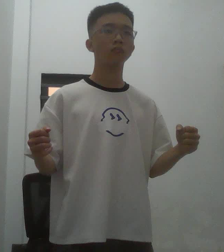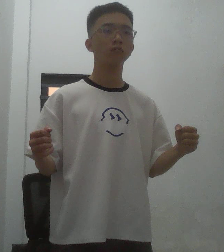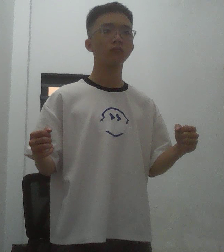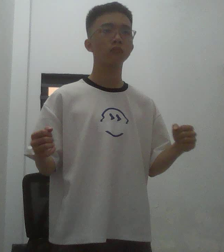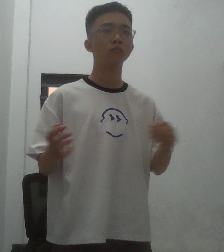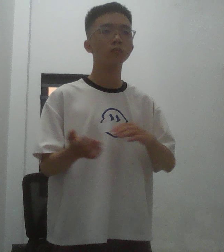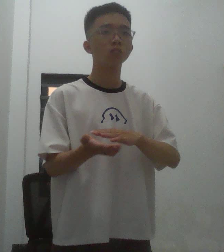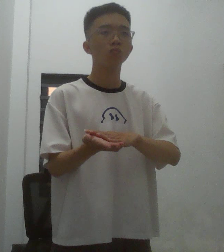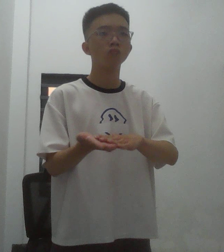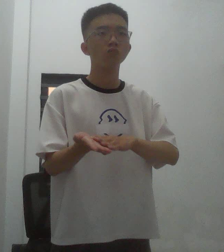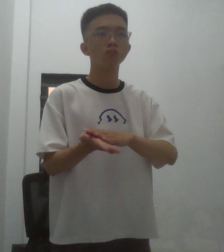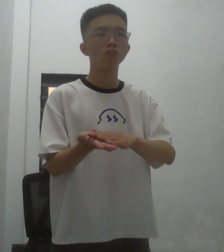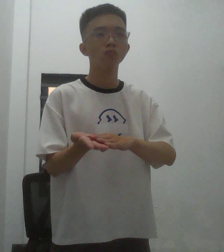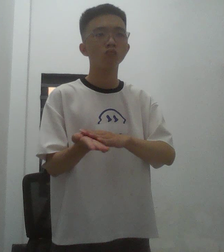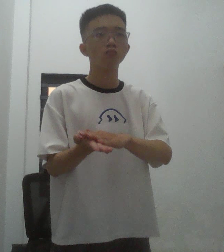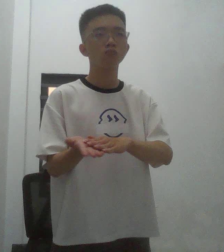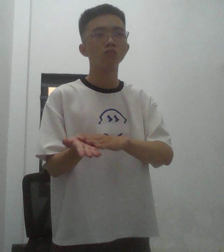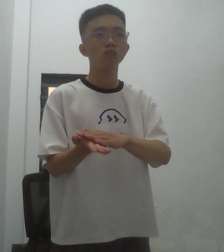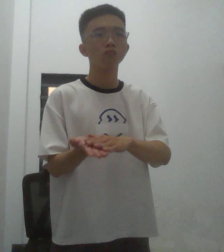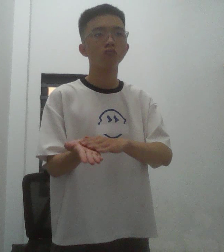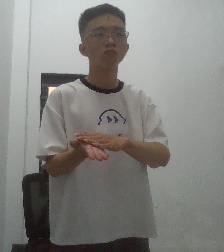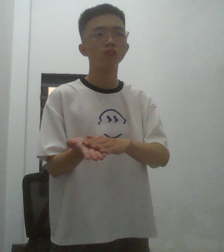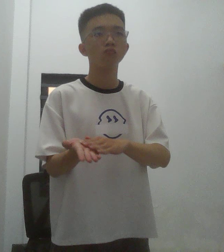xin loi